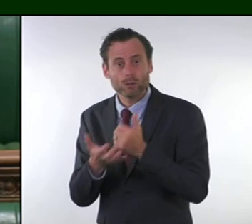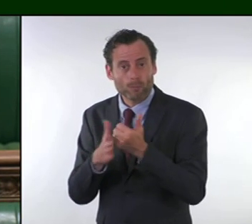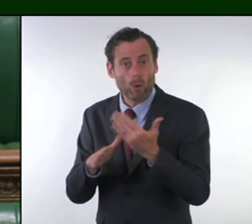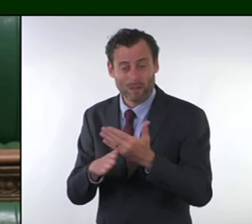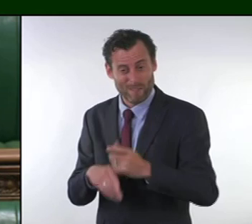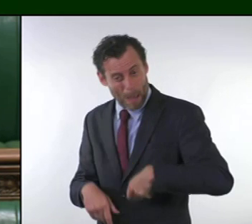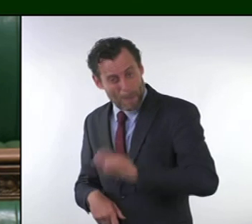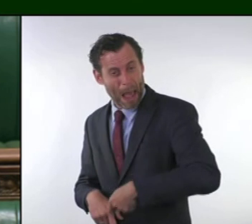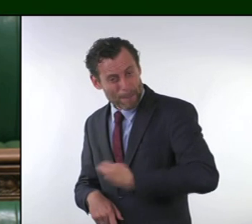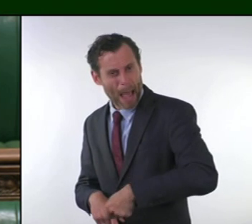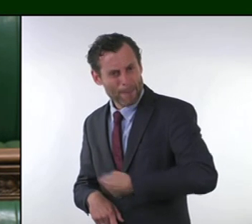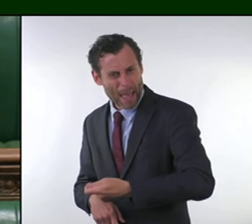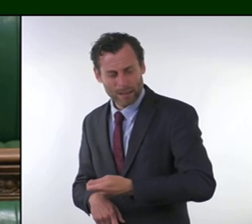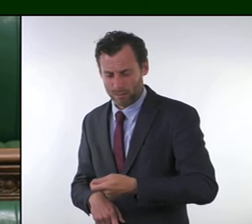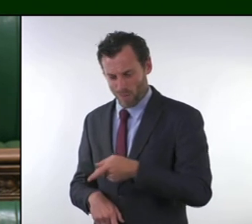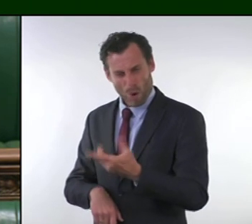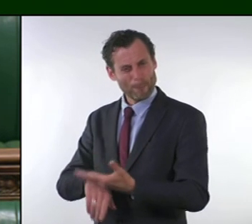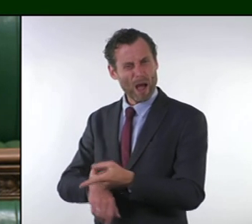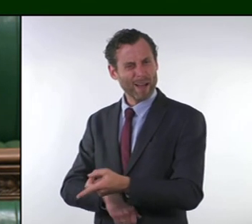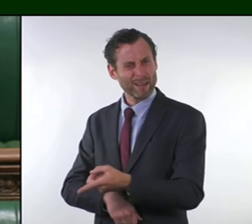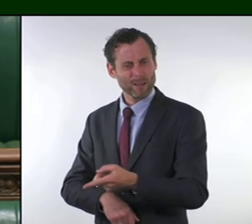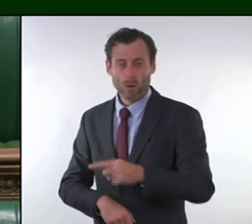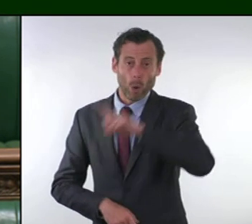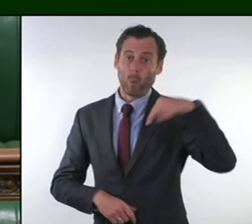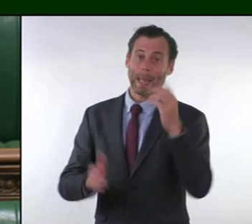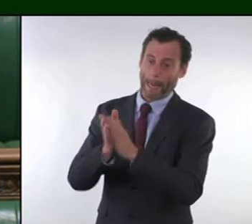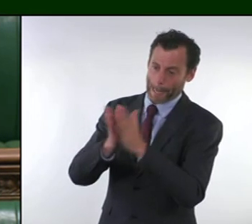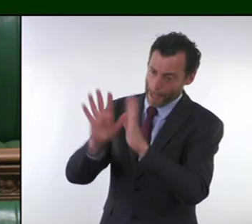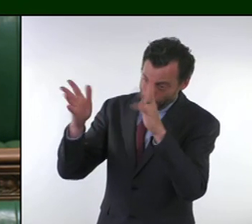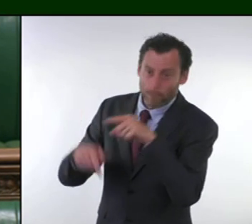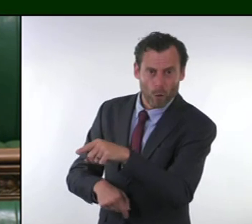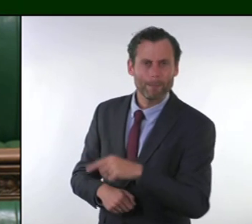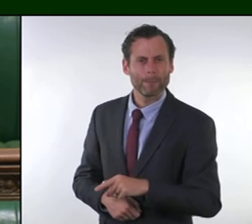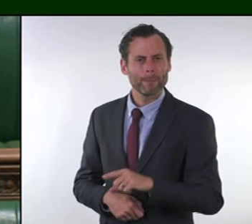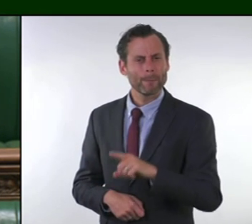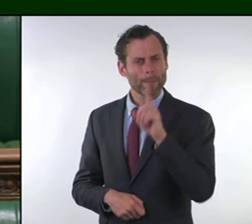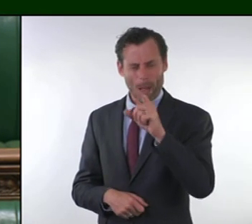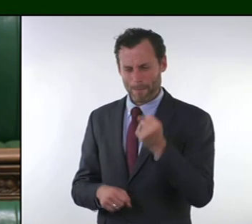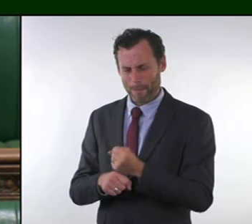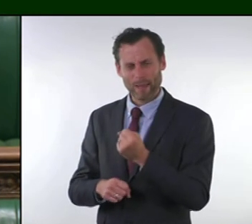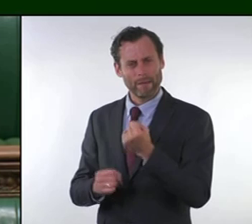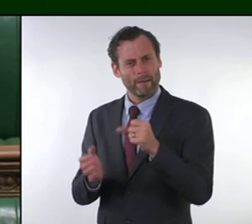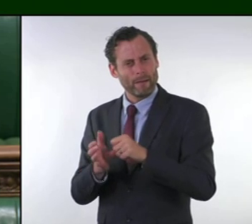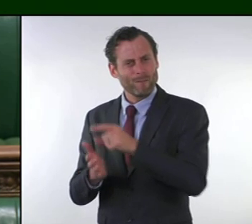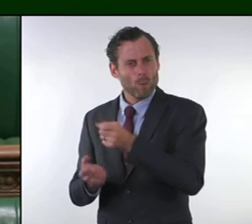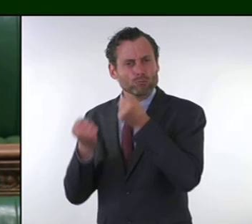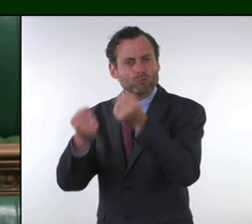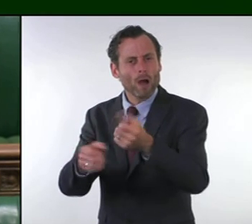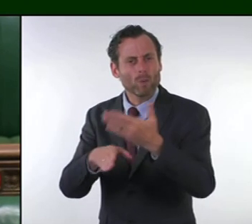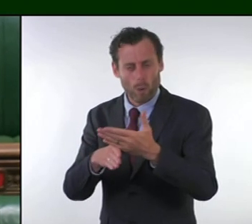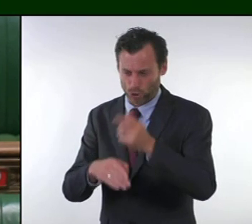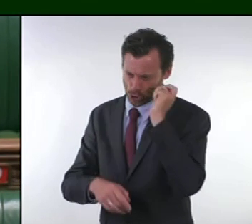We owe our NHS workers so much. We all clap for them; we should be rewarding them, not making it more expensive to go to work.